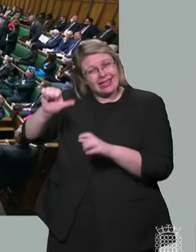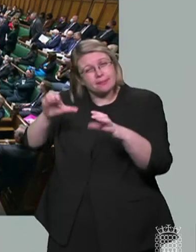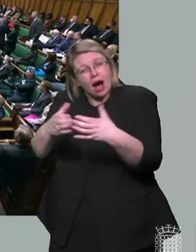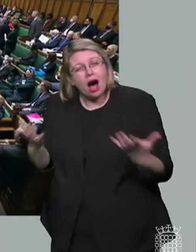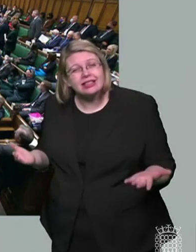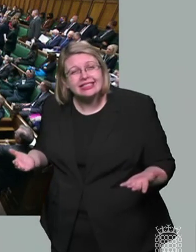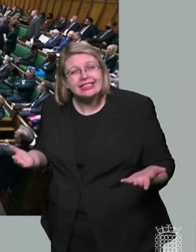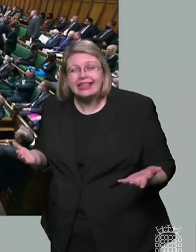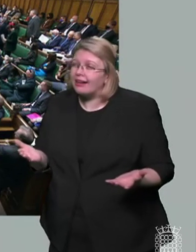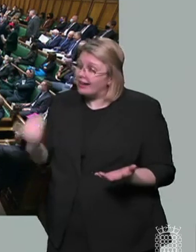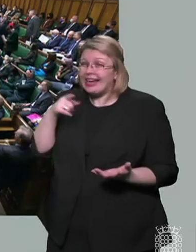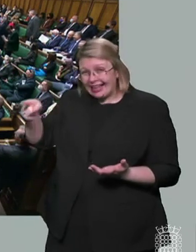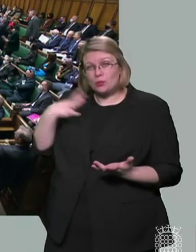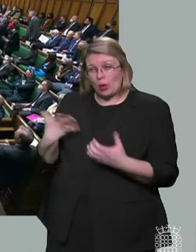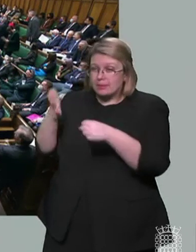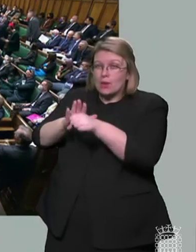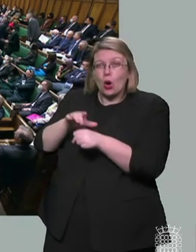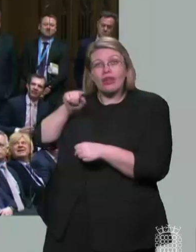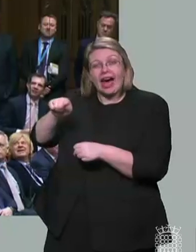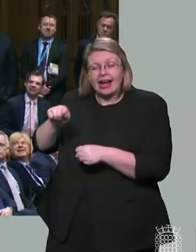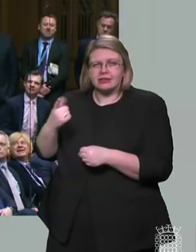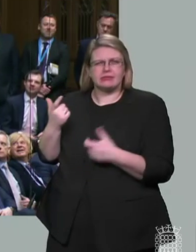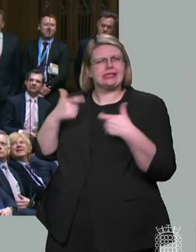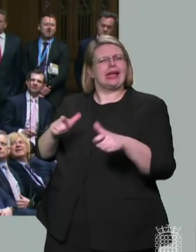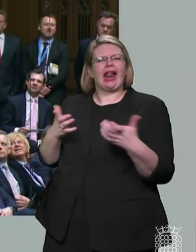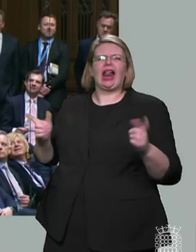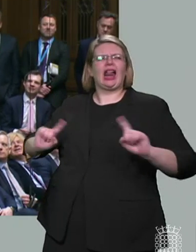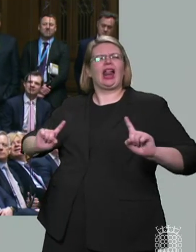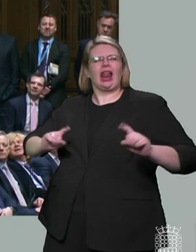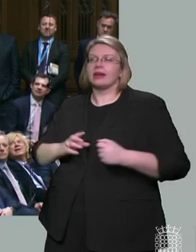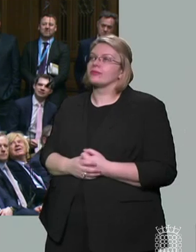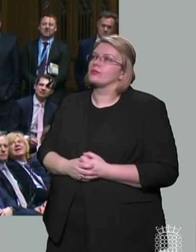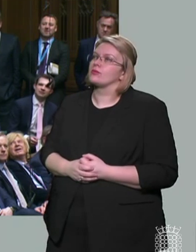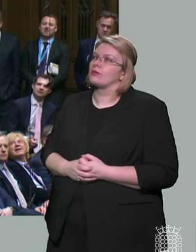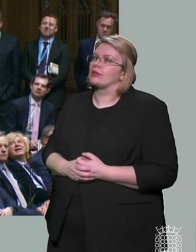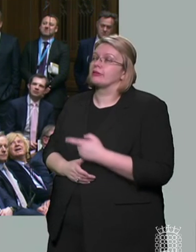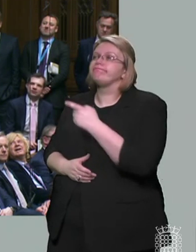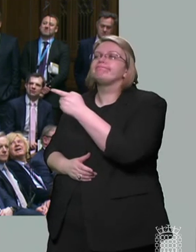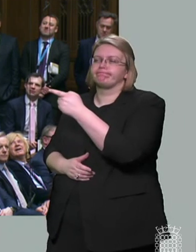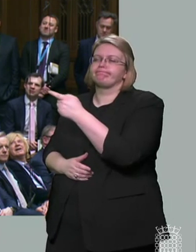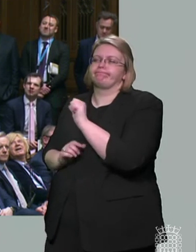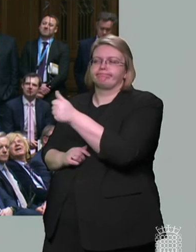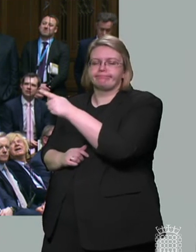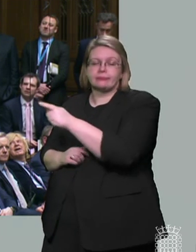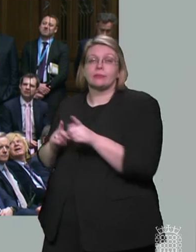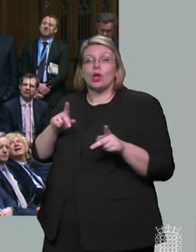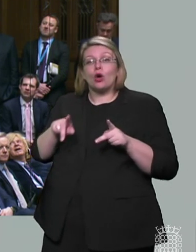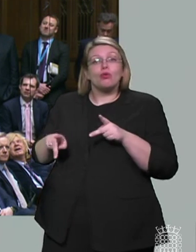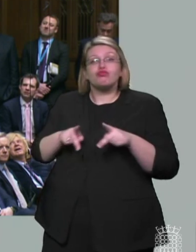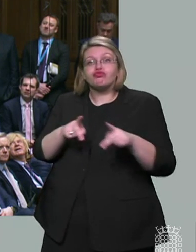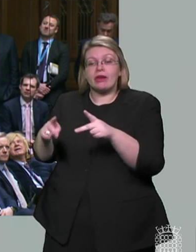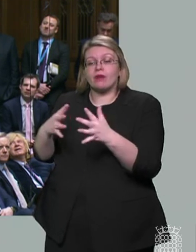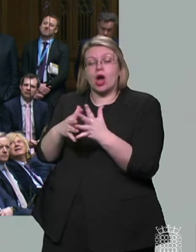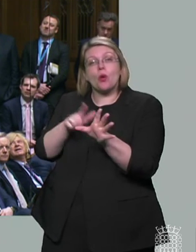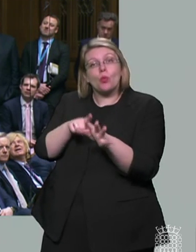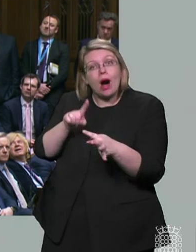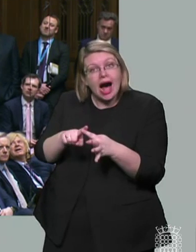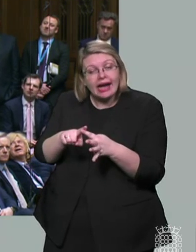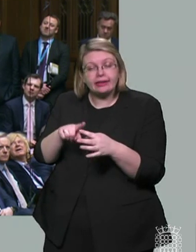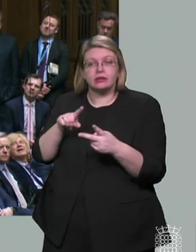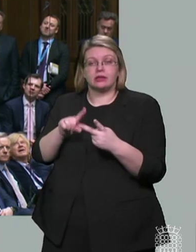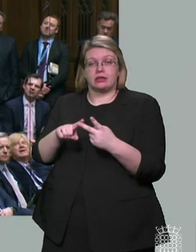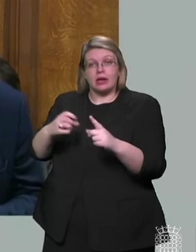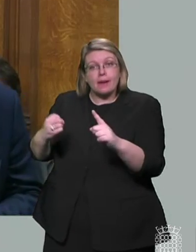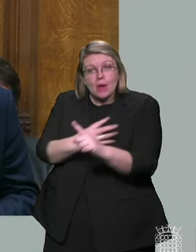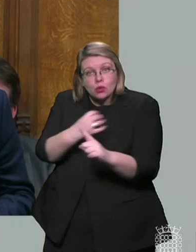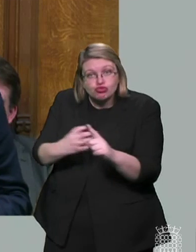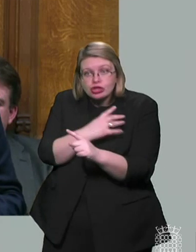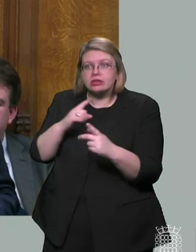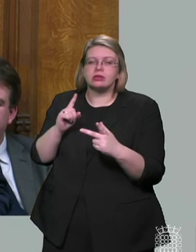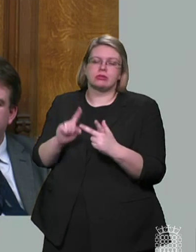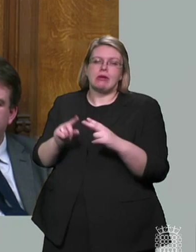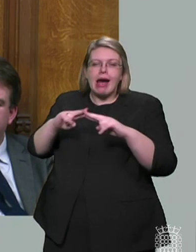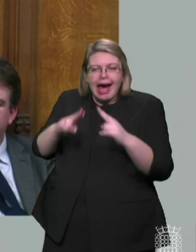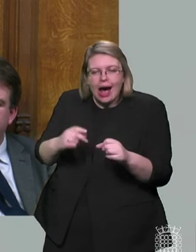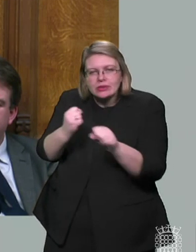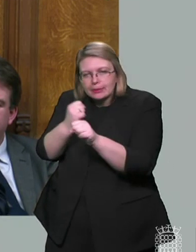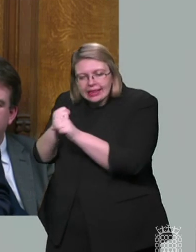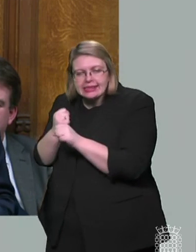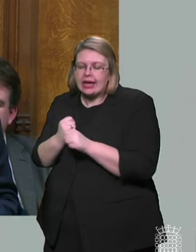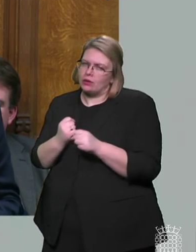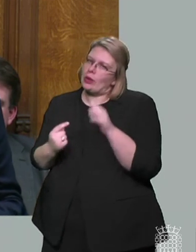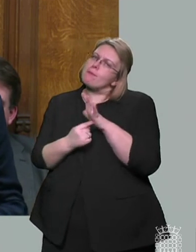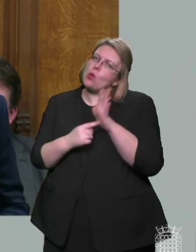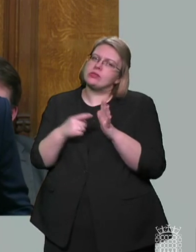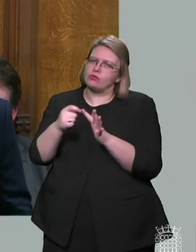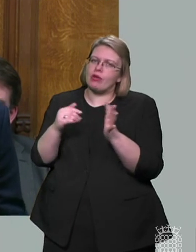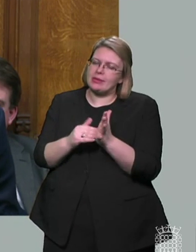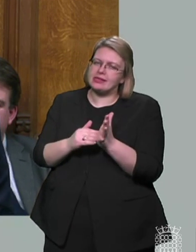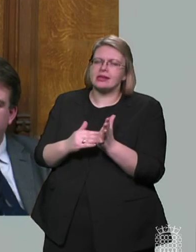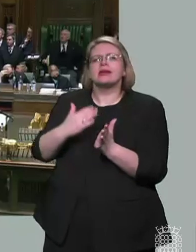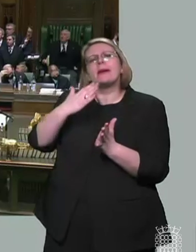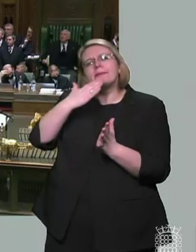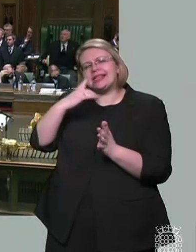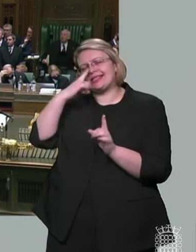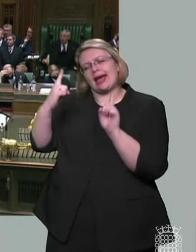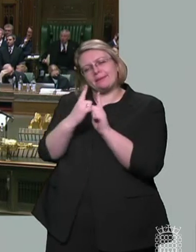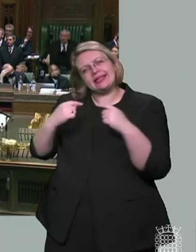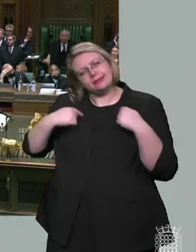4. The River Wye, pollution, flooding, house building and the wider environment are all important to my right honourable Friend, so will he meet me to discuss the future of the Environment Agency?